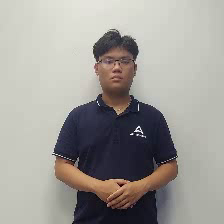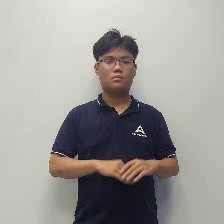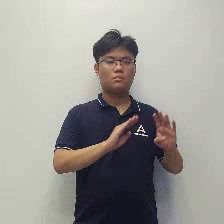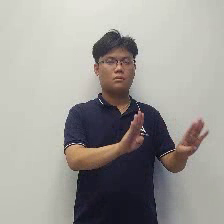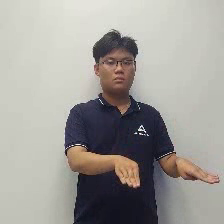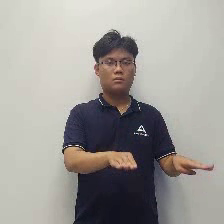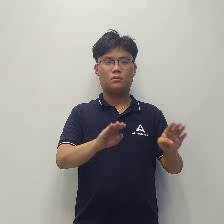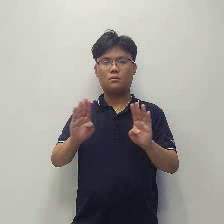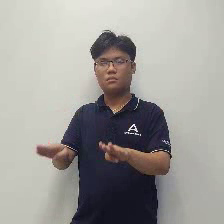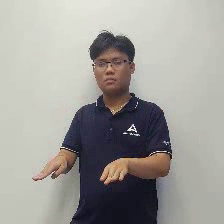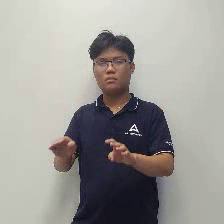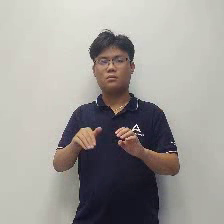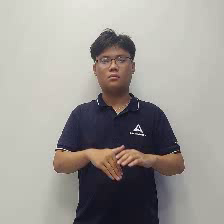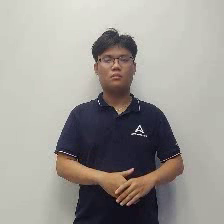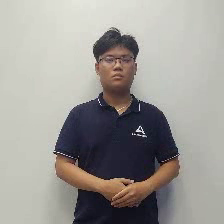Chậm lại